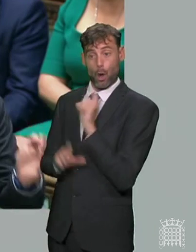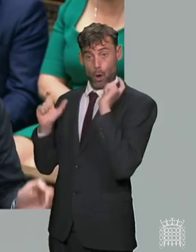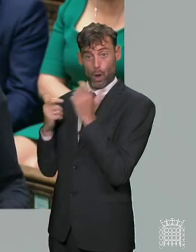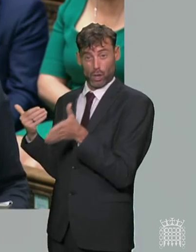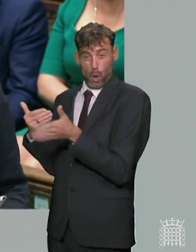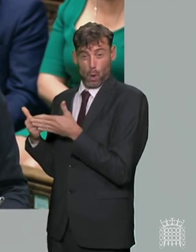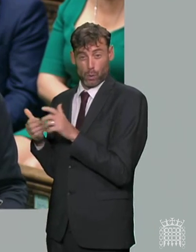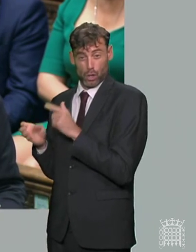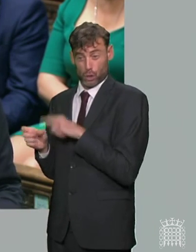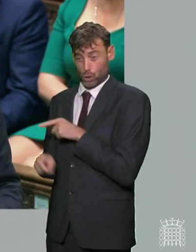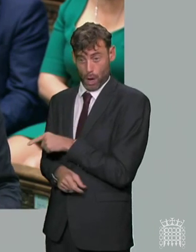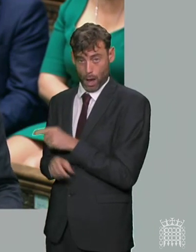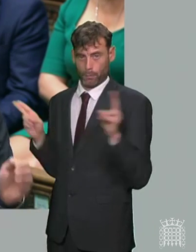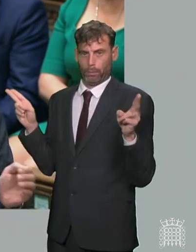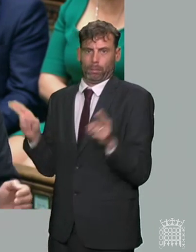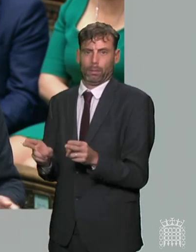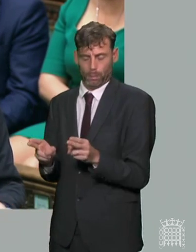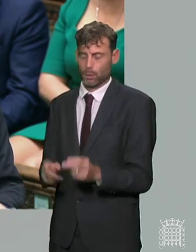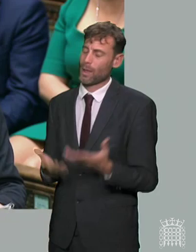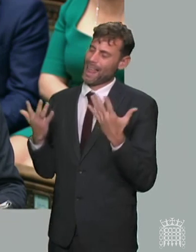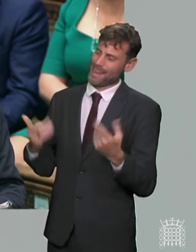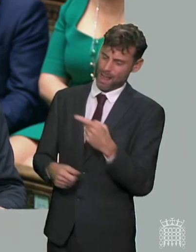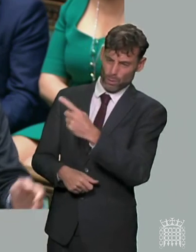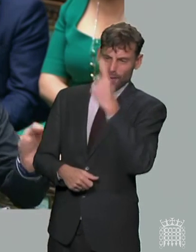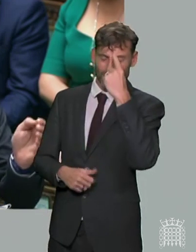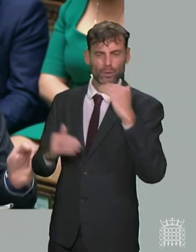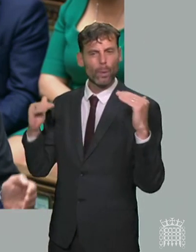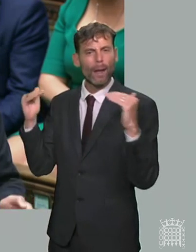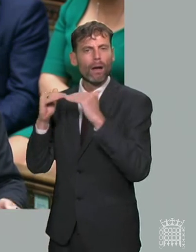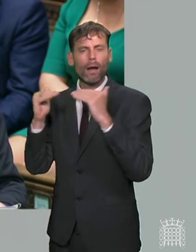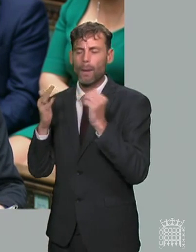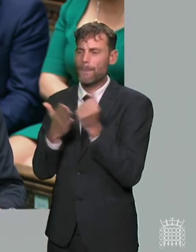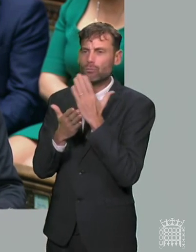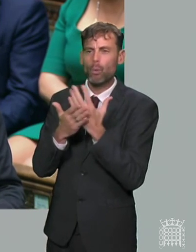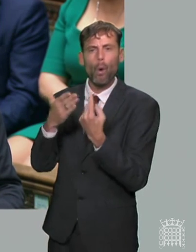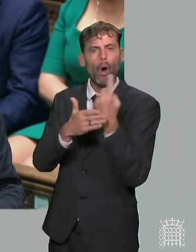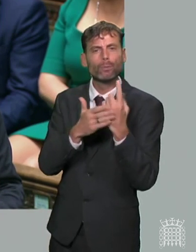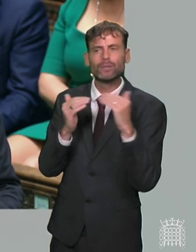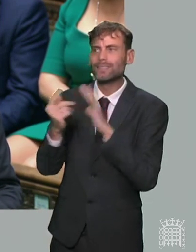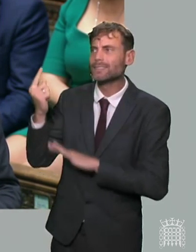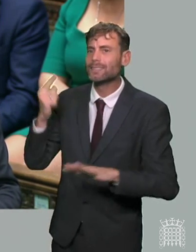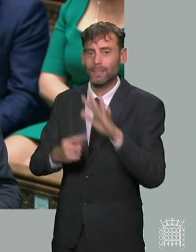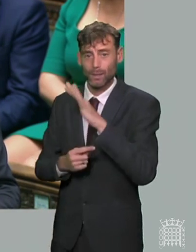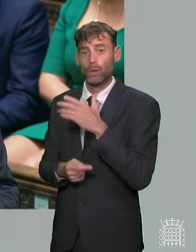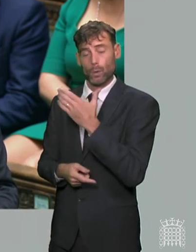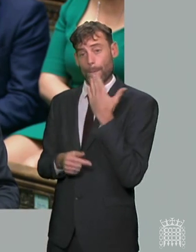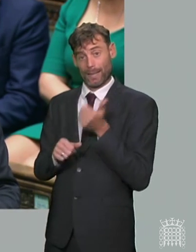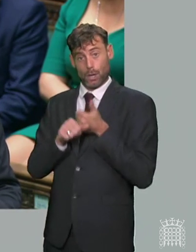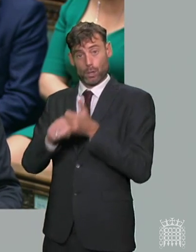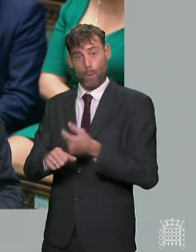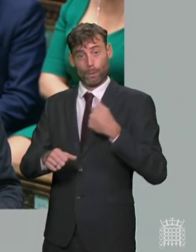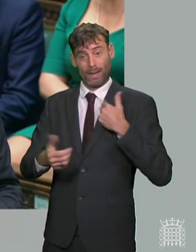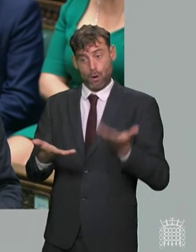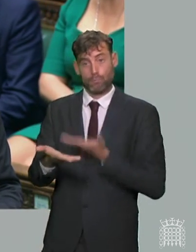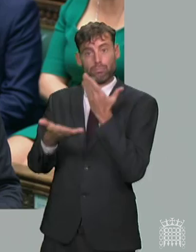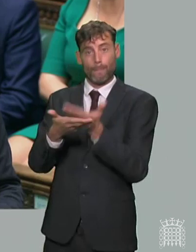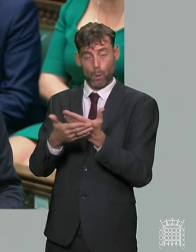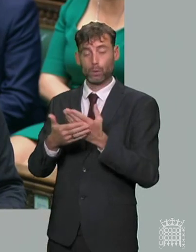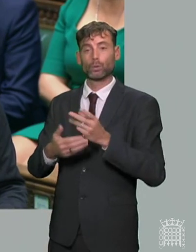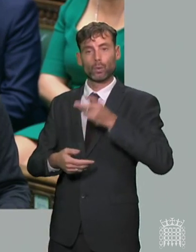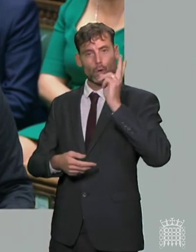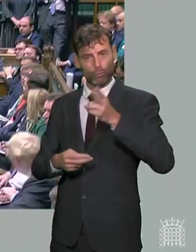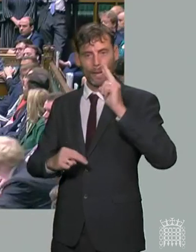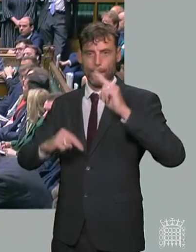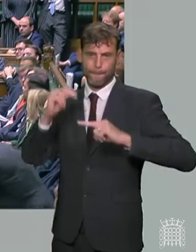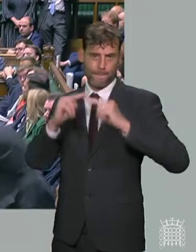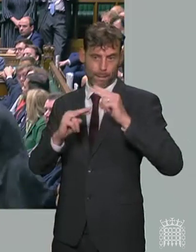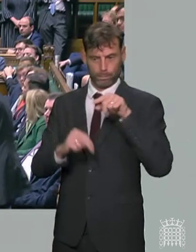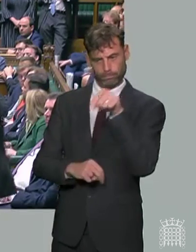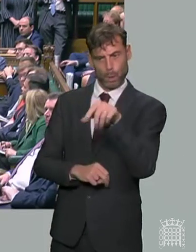This is a great opportunity for the Government to level up rural areas, so will the Prime Minister join me in supporting the proposed rebuild of Ullswater Community College.